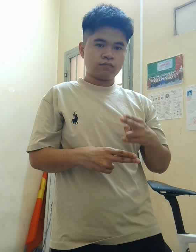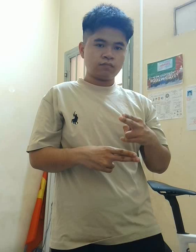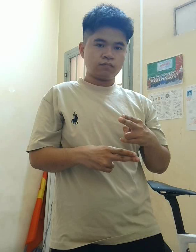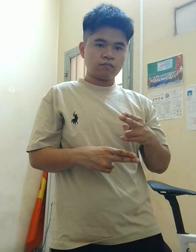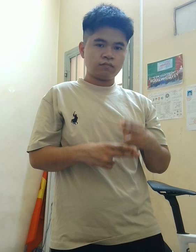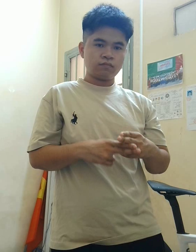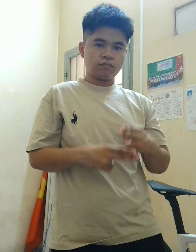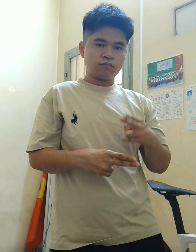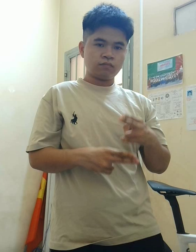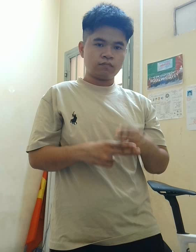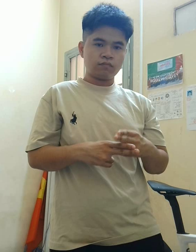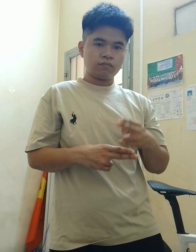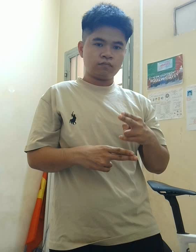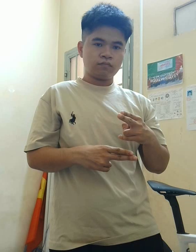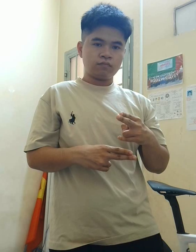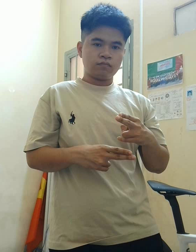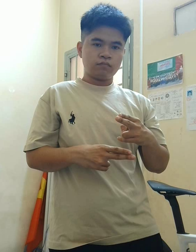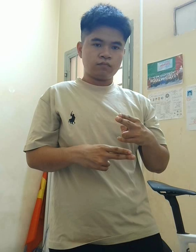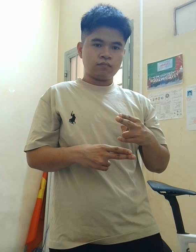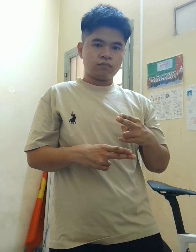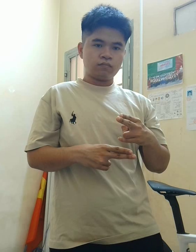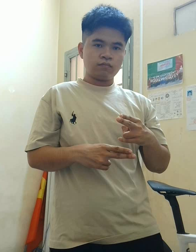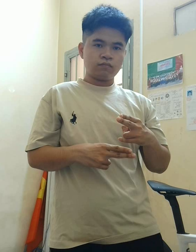ten